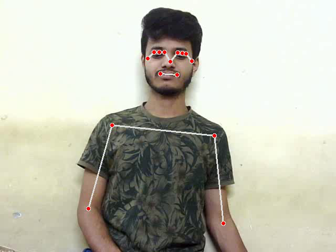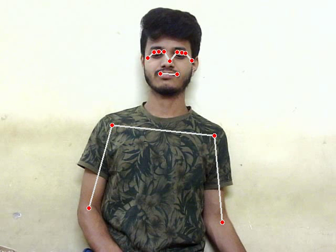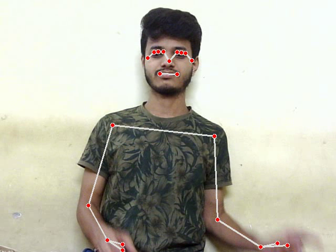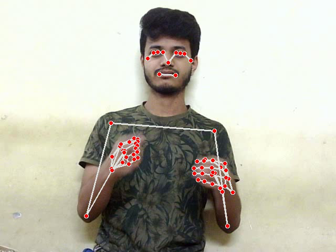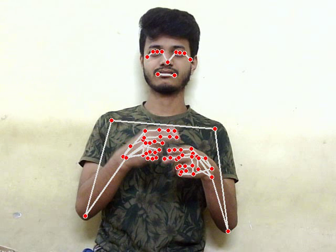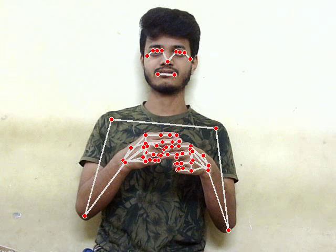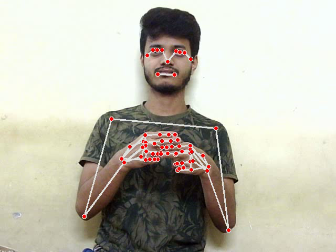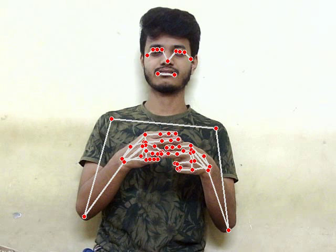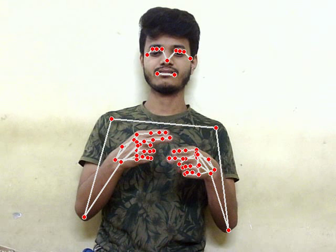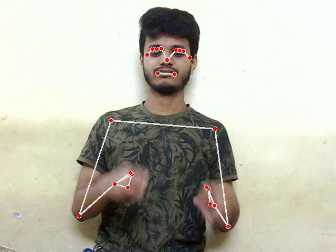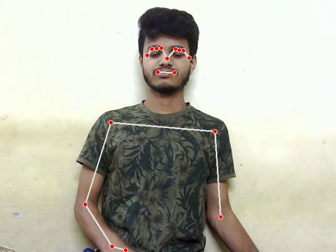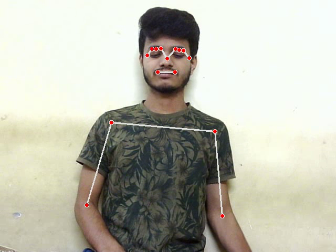name